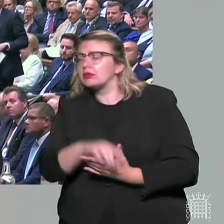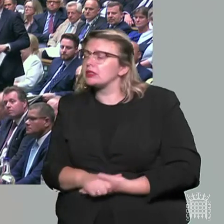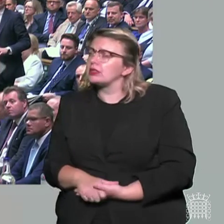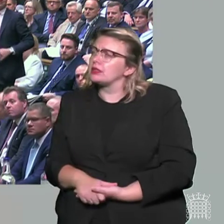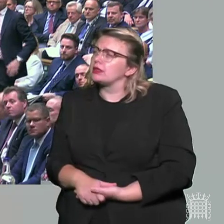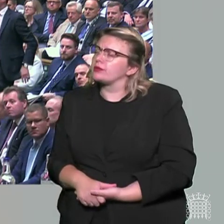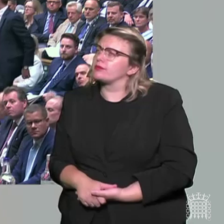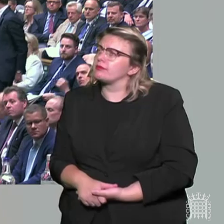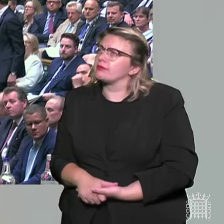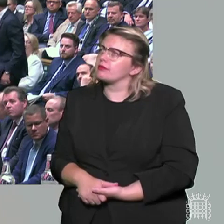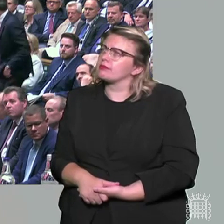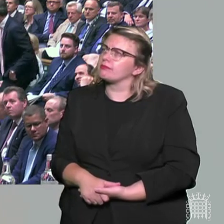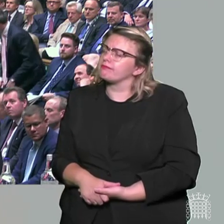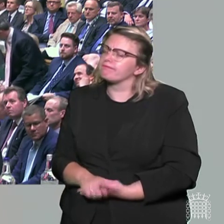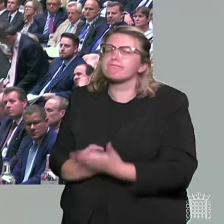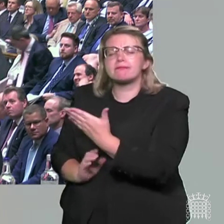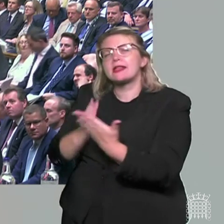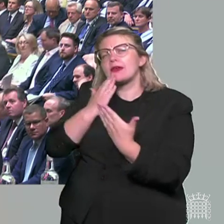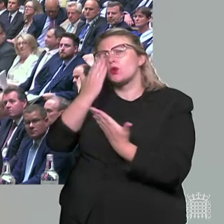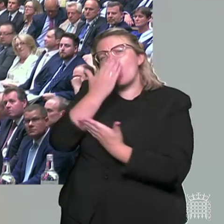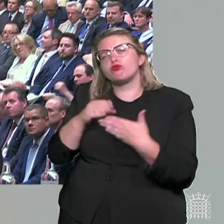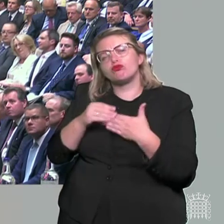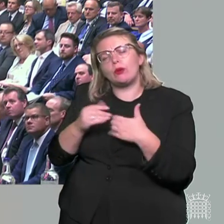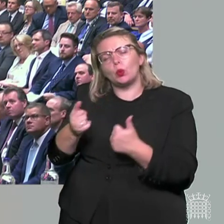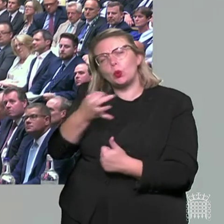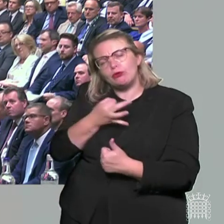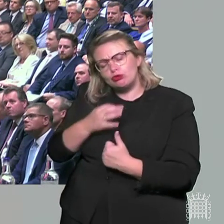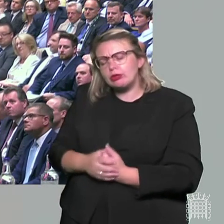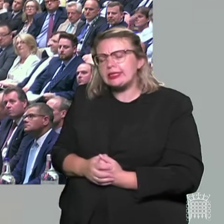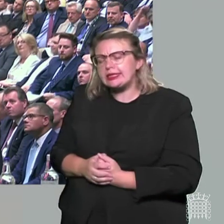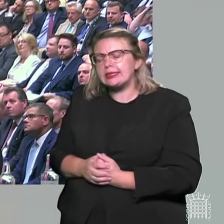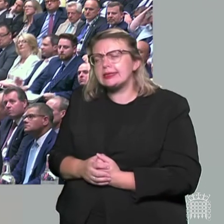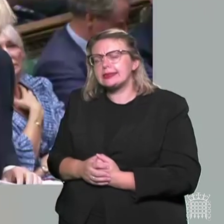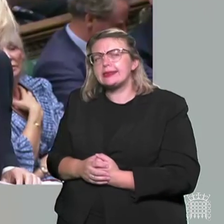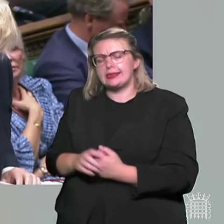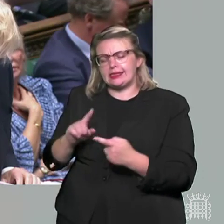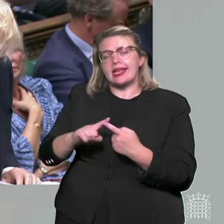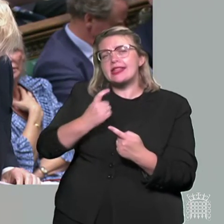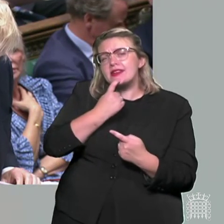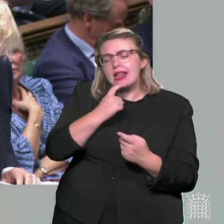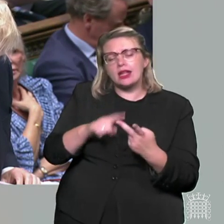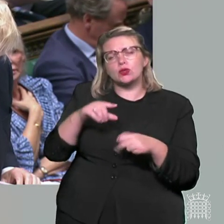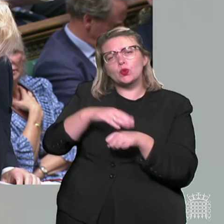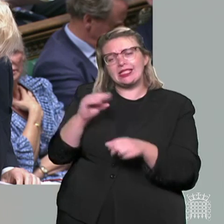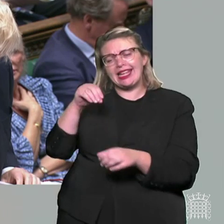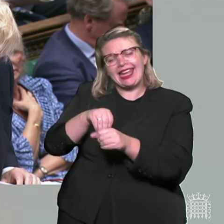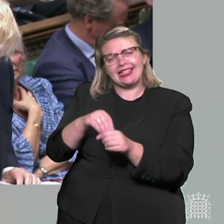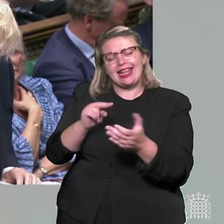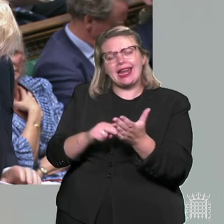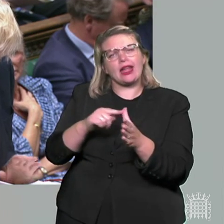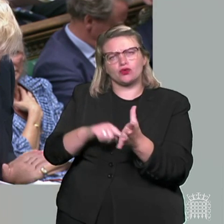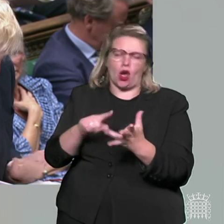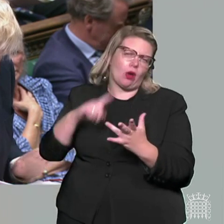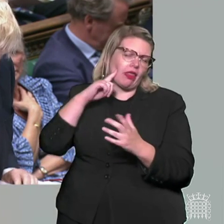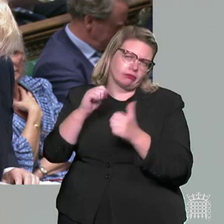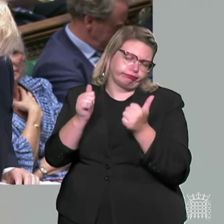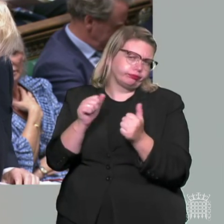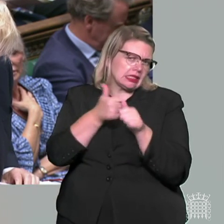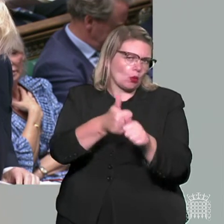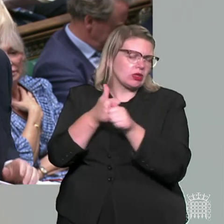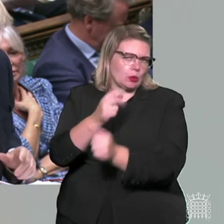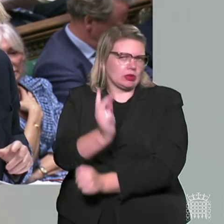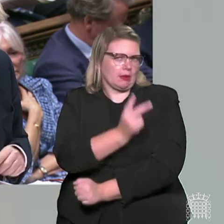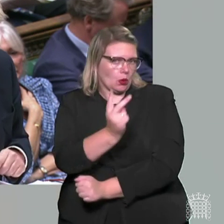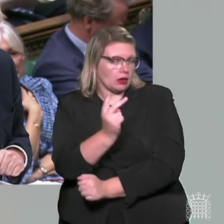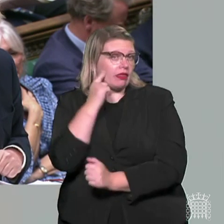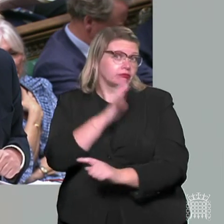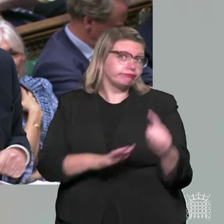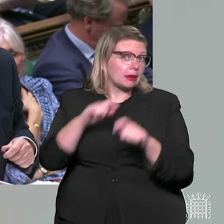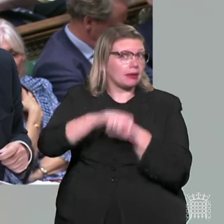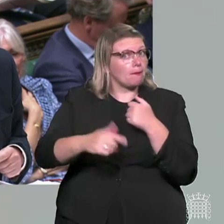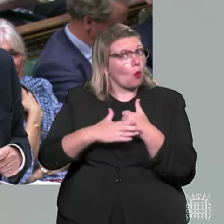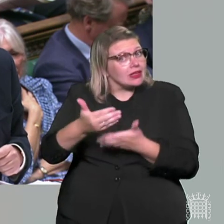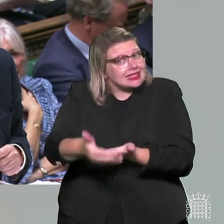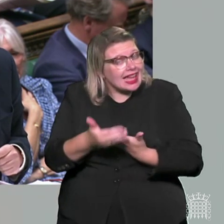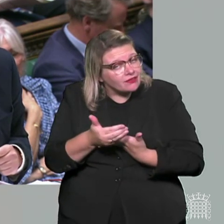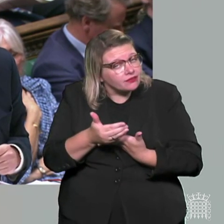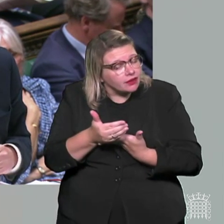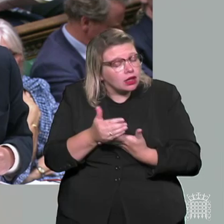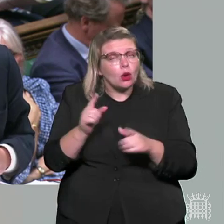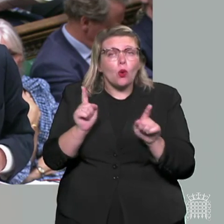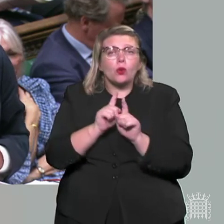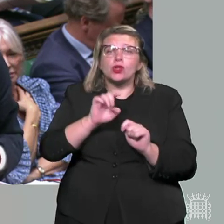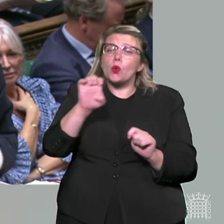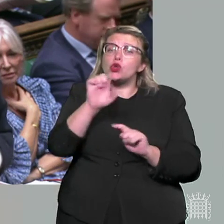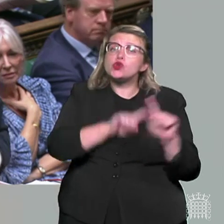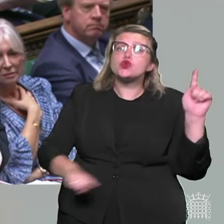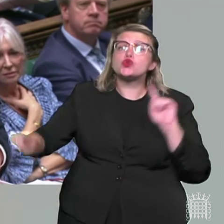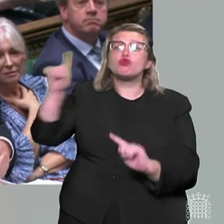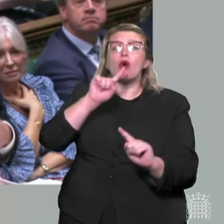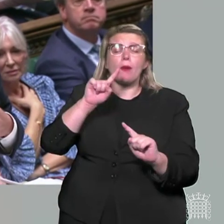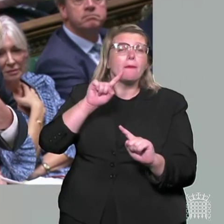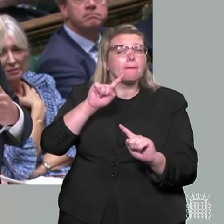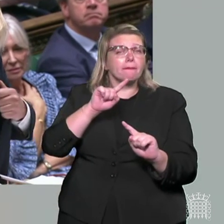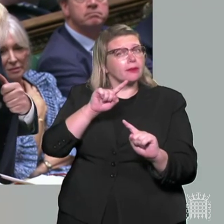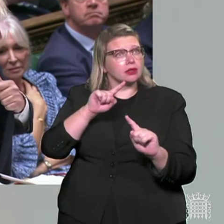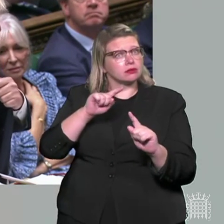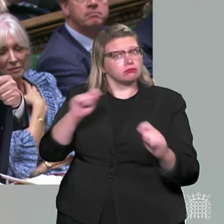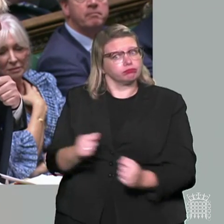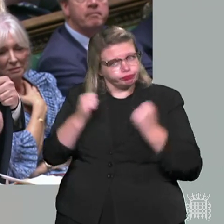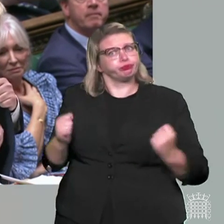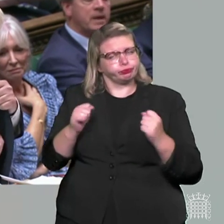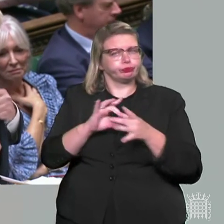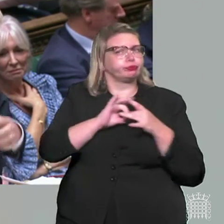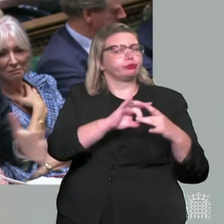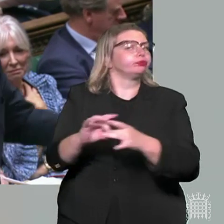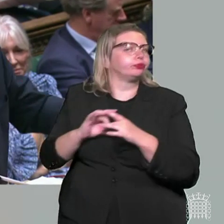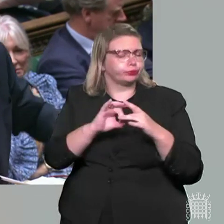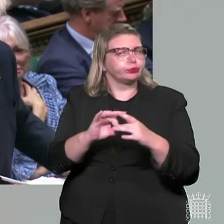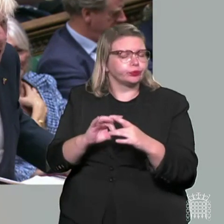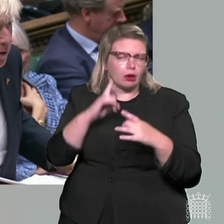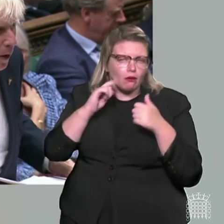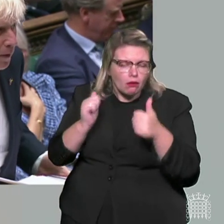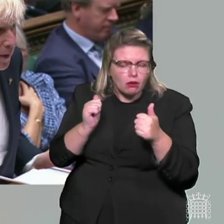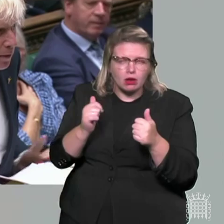I thank my honourable Friend for that excellent question. The accession of both countries will be good for them and make all our allies safer, and I think it will make the whole Euro-Atlantic security area stronger.